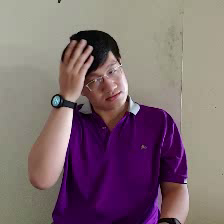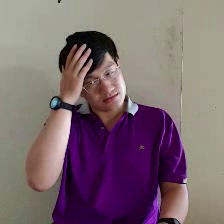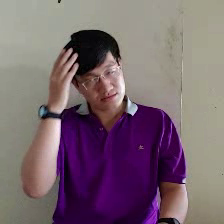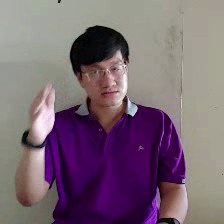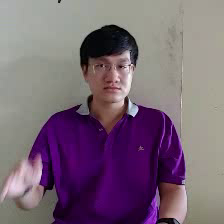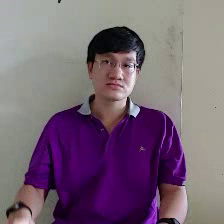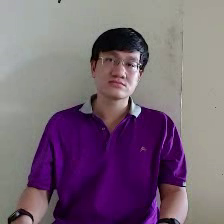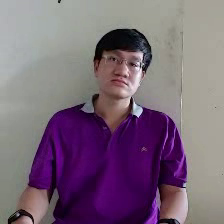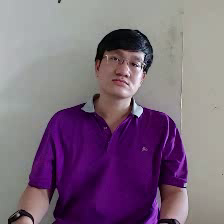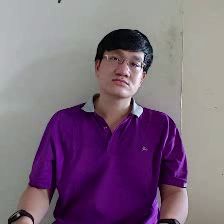Biết